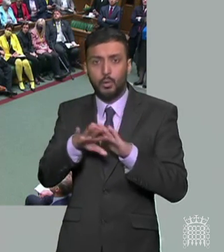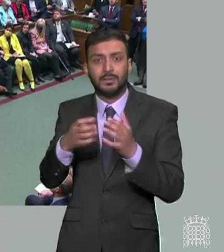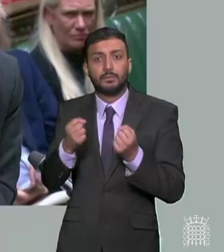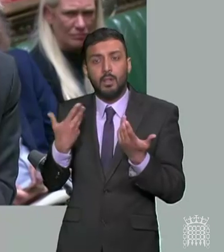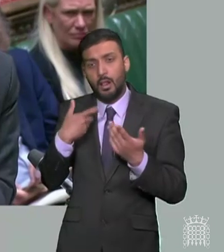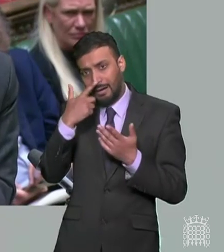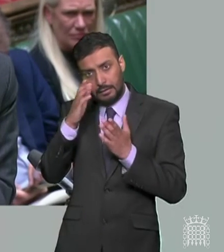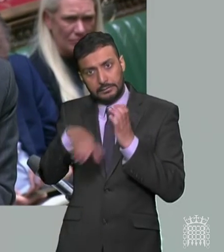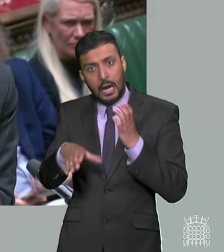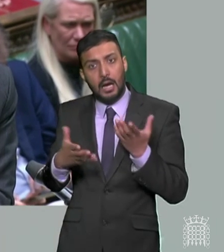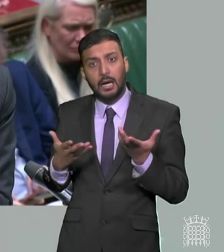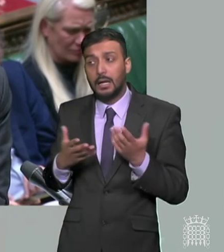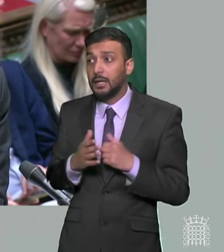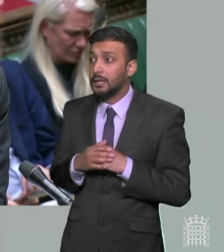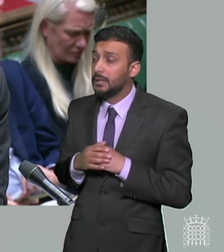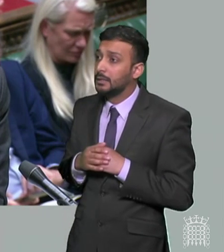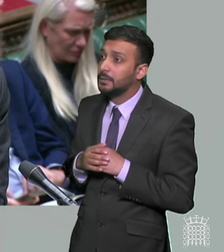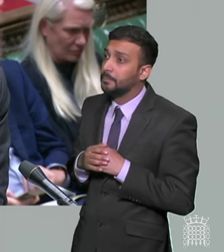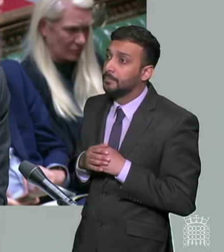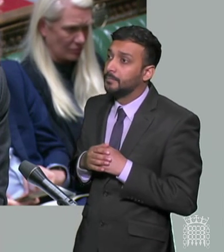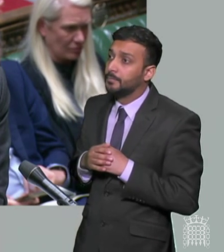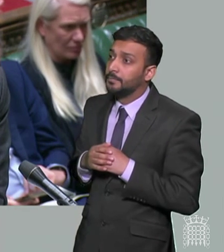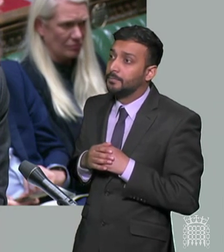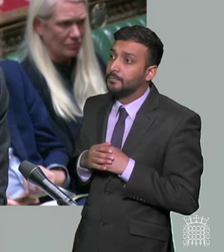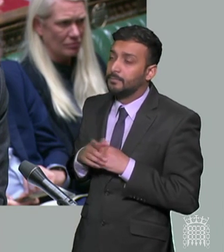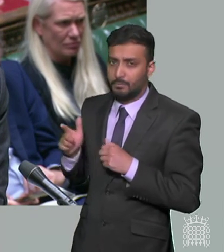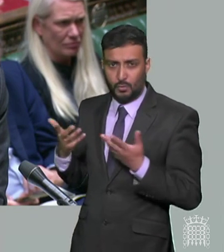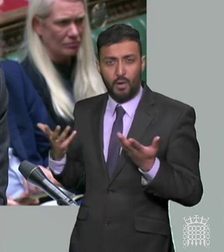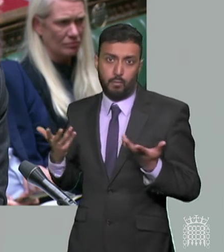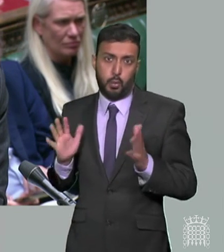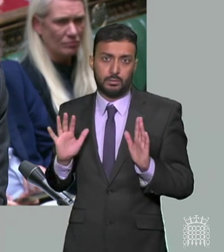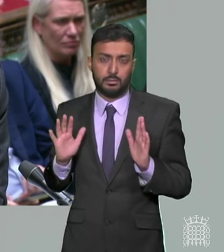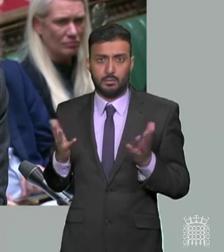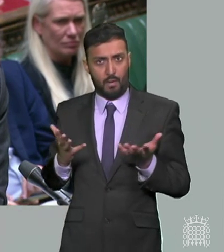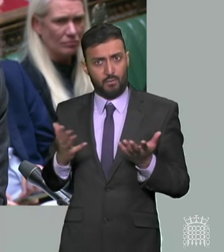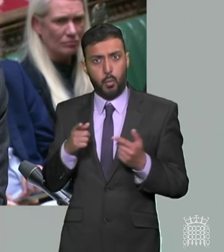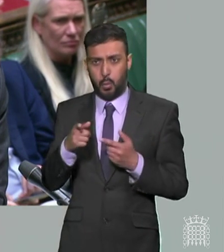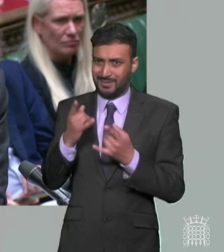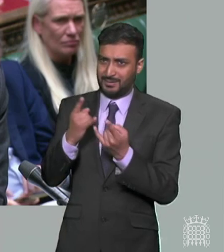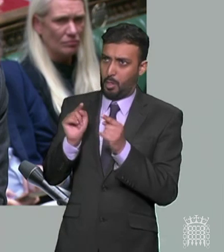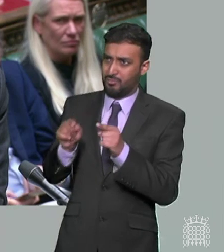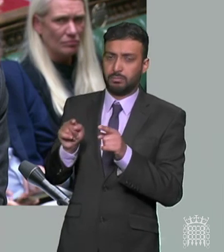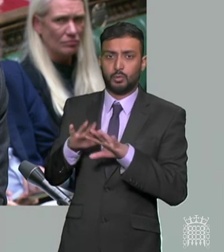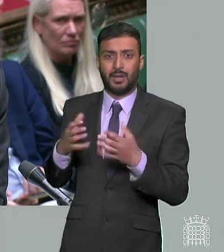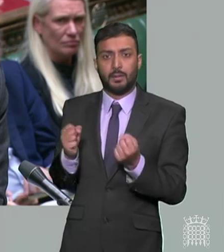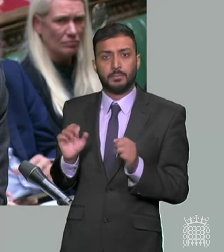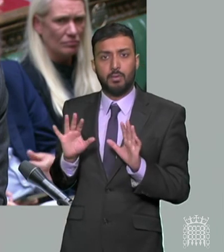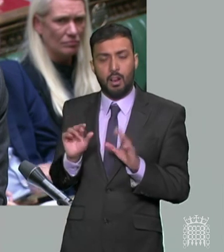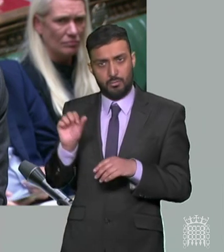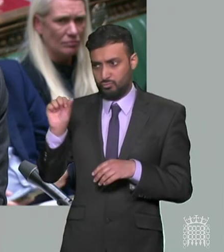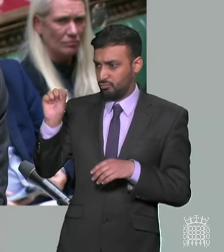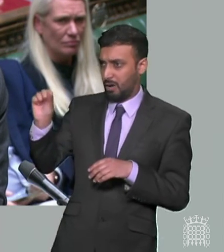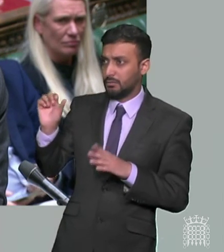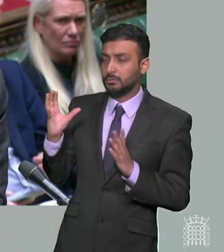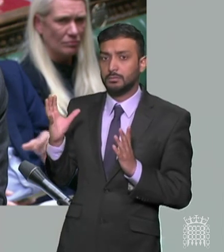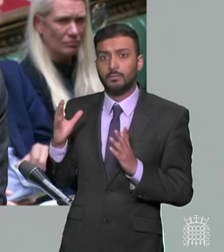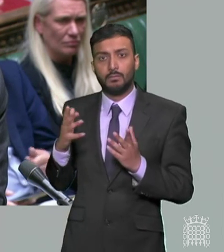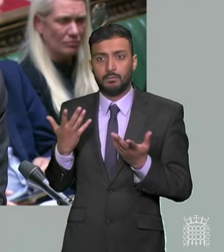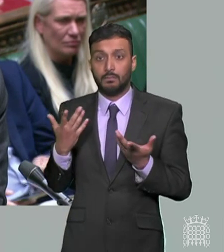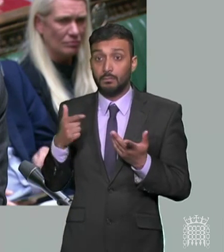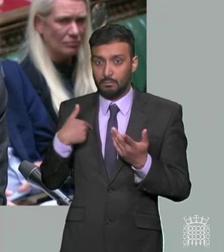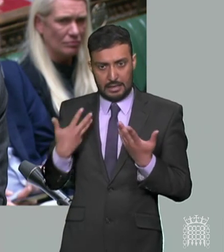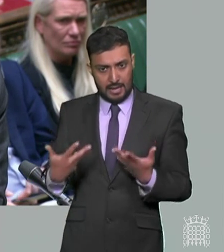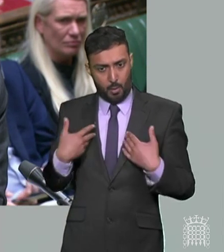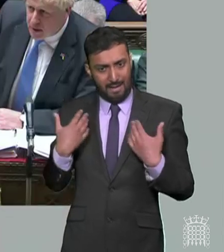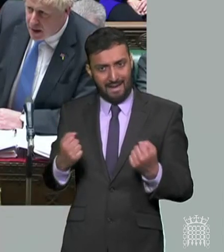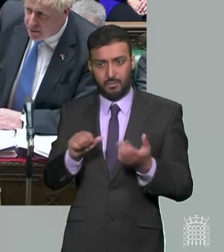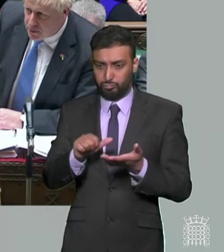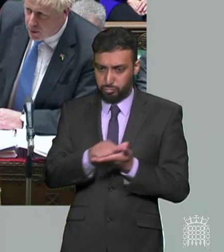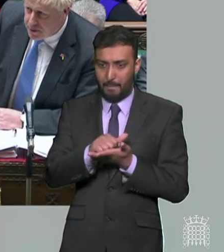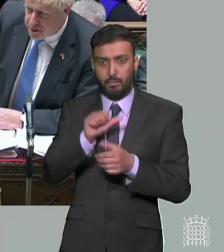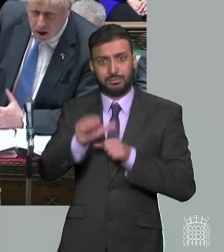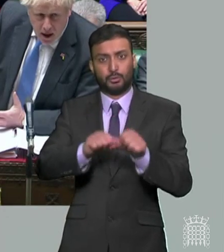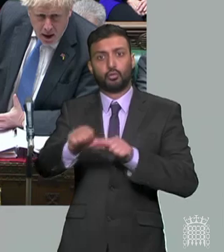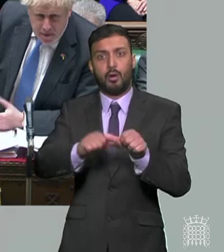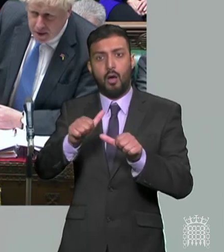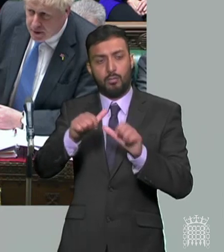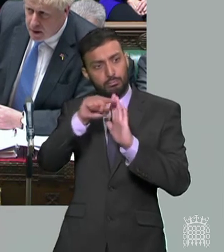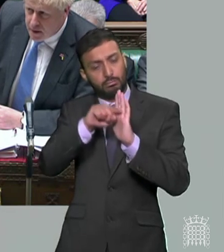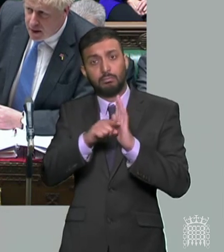Of course sexual harassment is intolerable, and it is quite right that Members should now have a procedure whereby they can bring it to the attention of the House authorities.